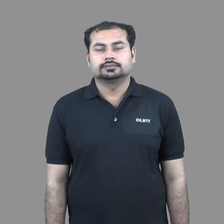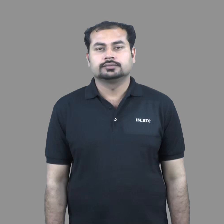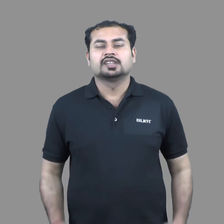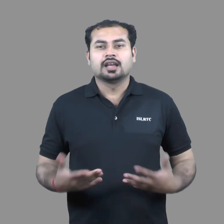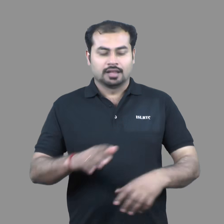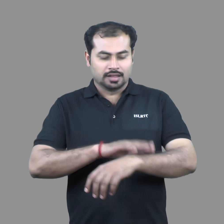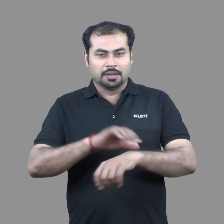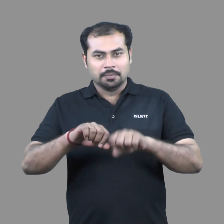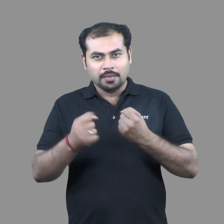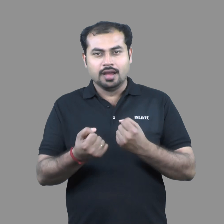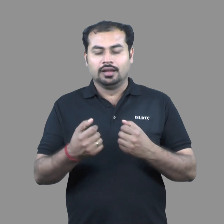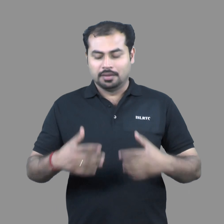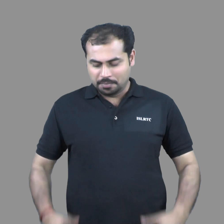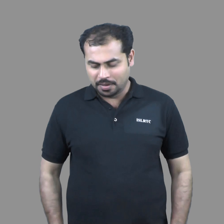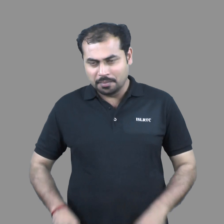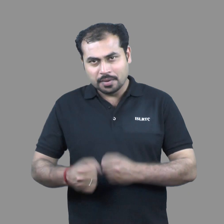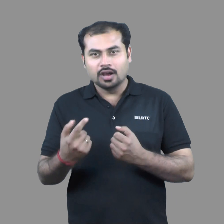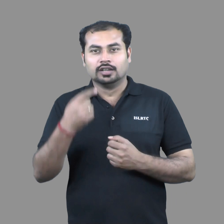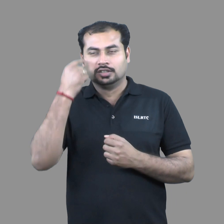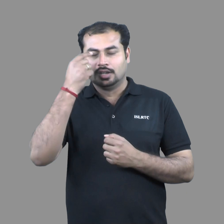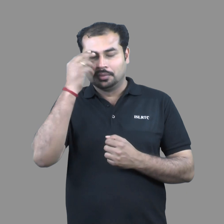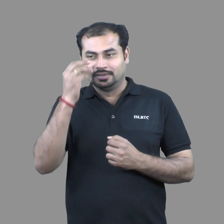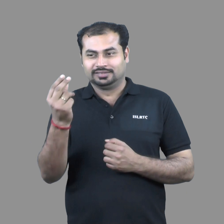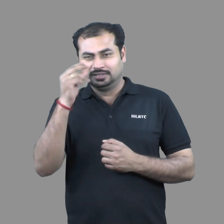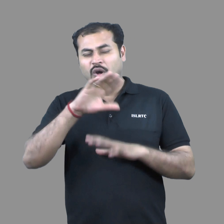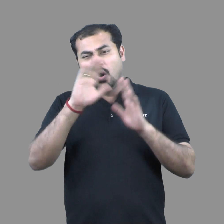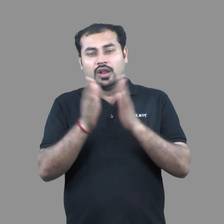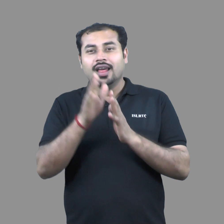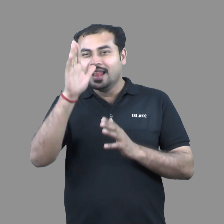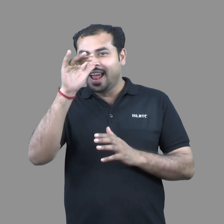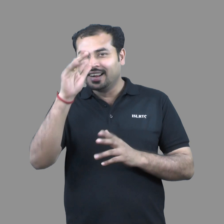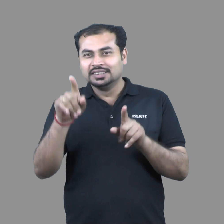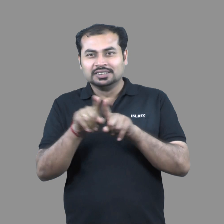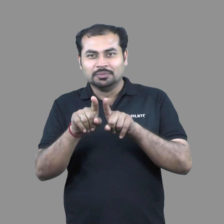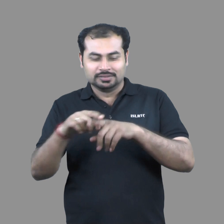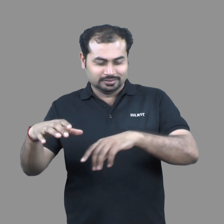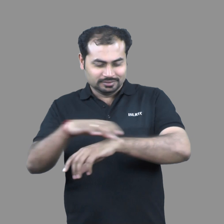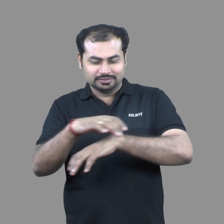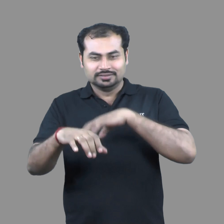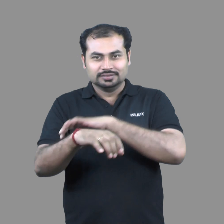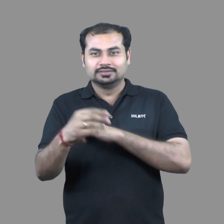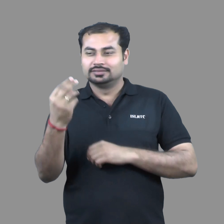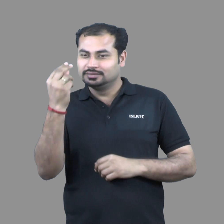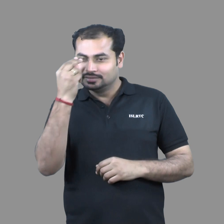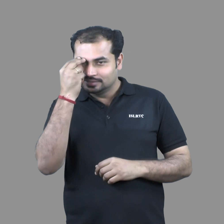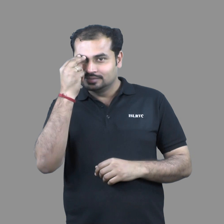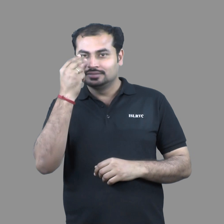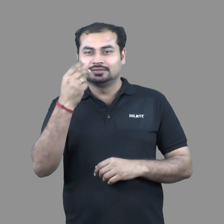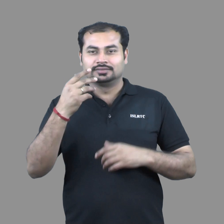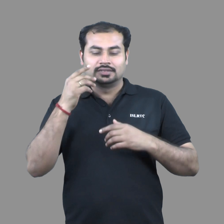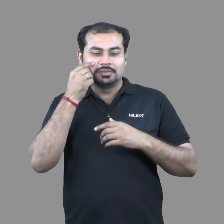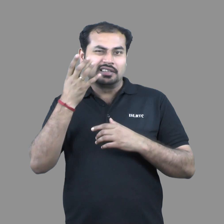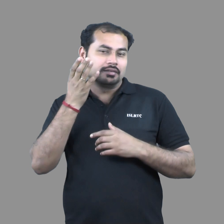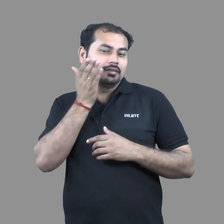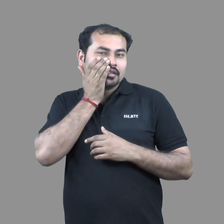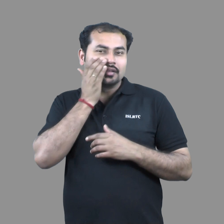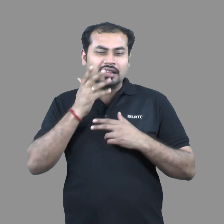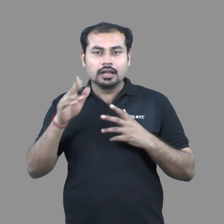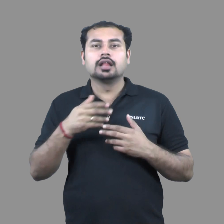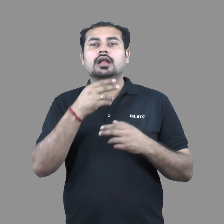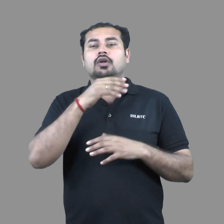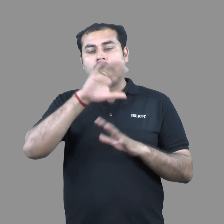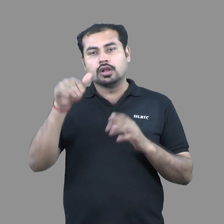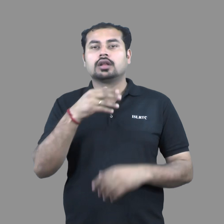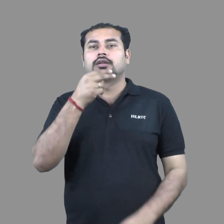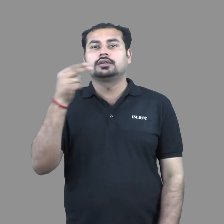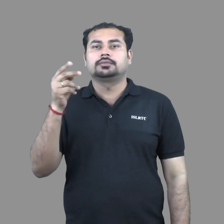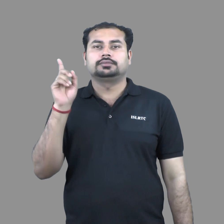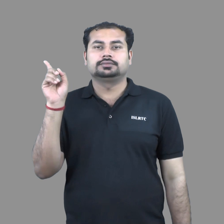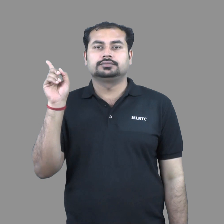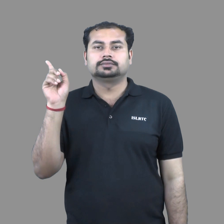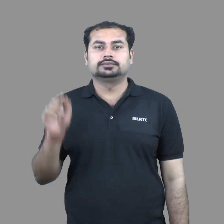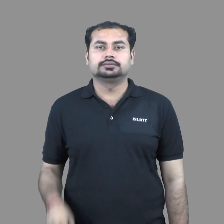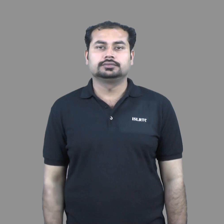Prosthetists